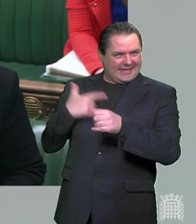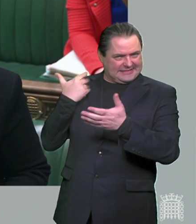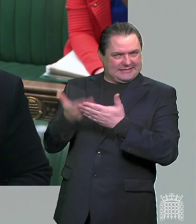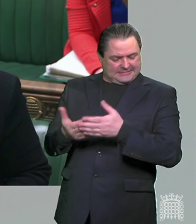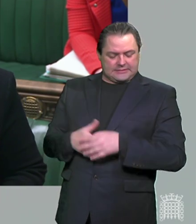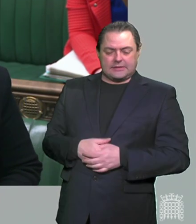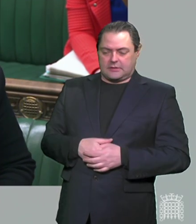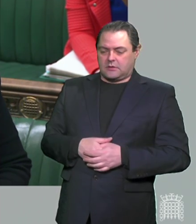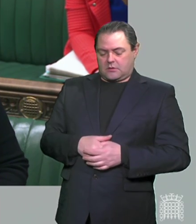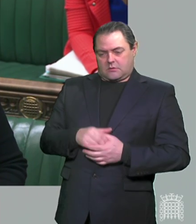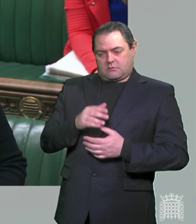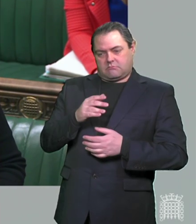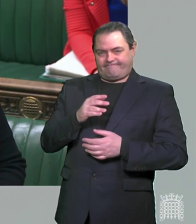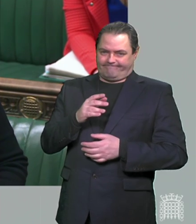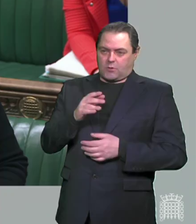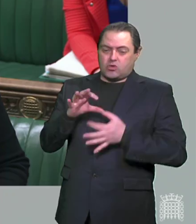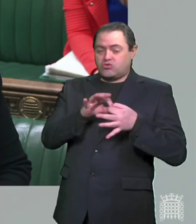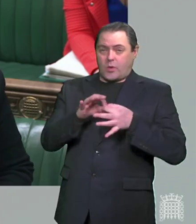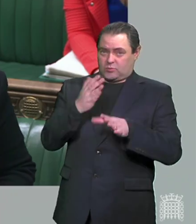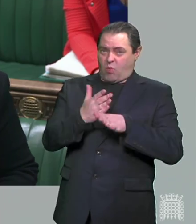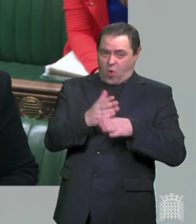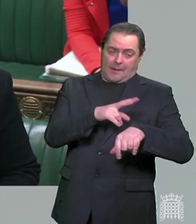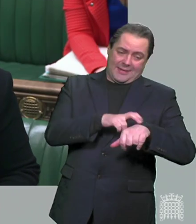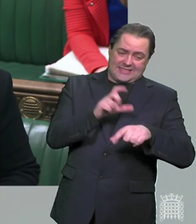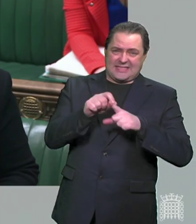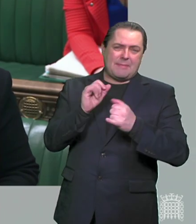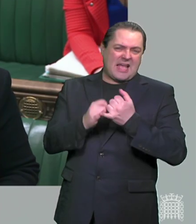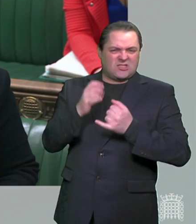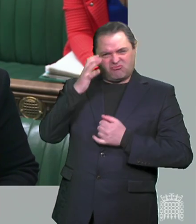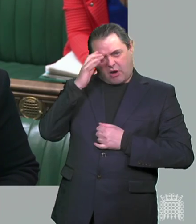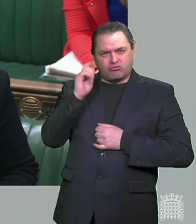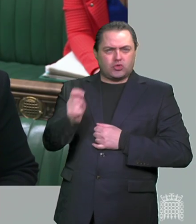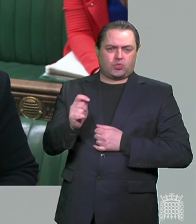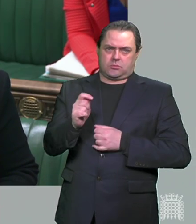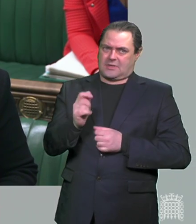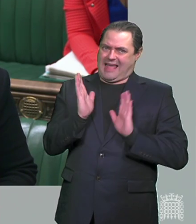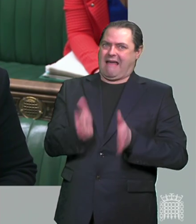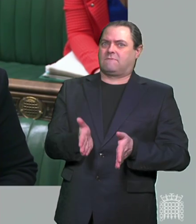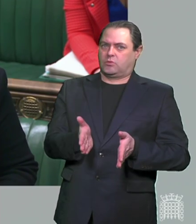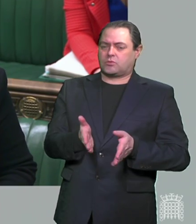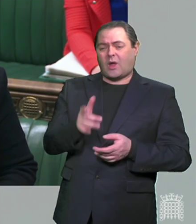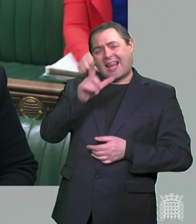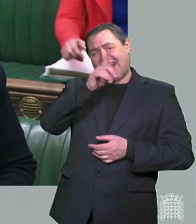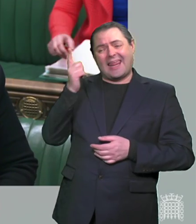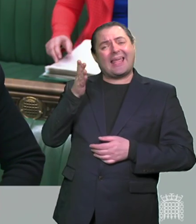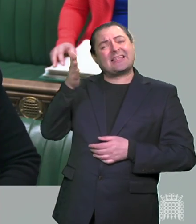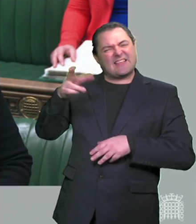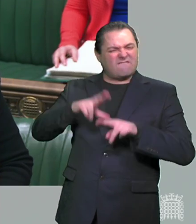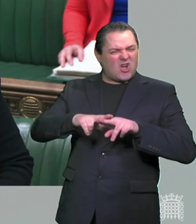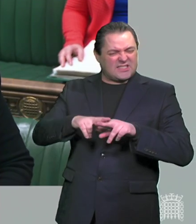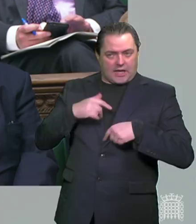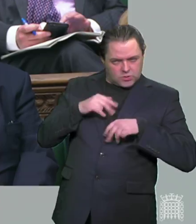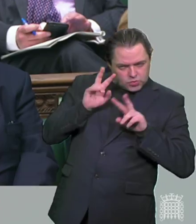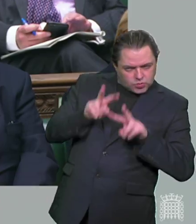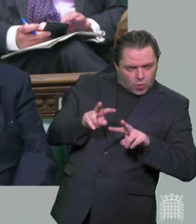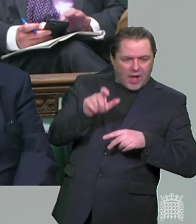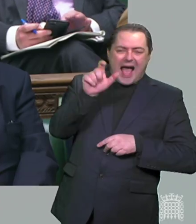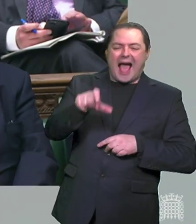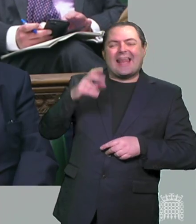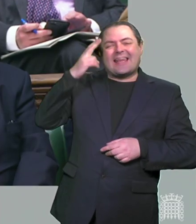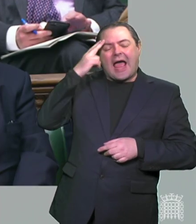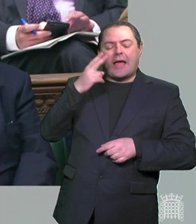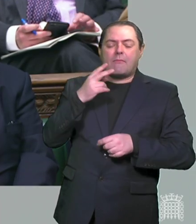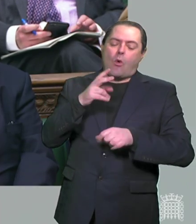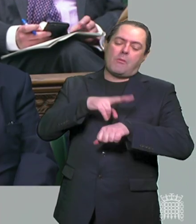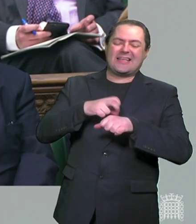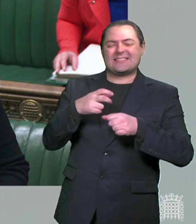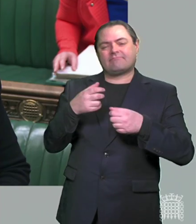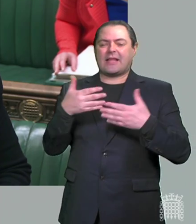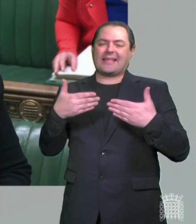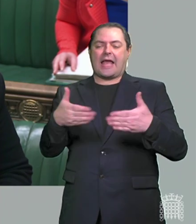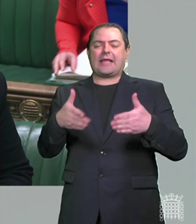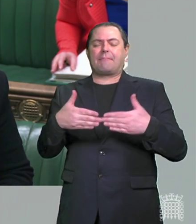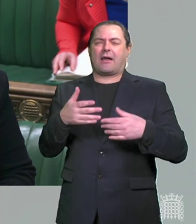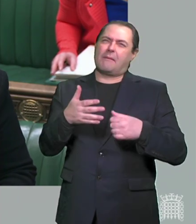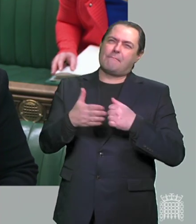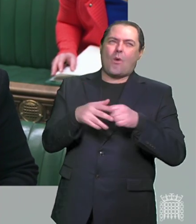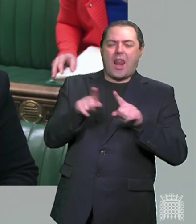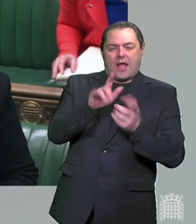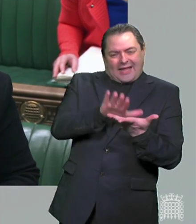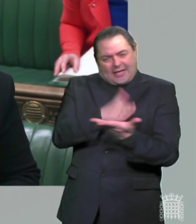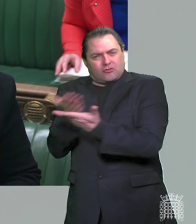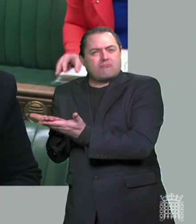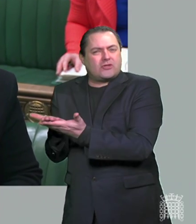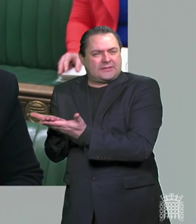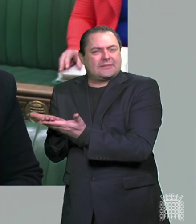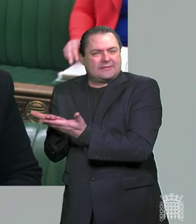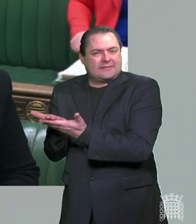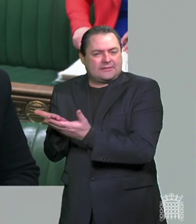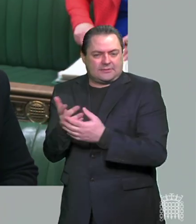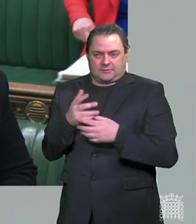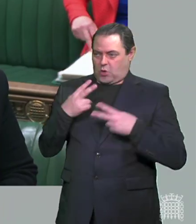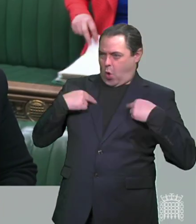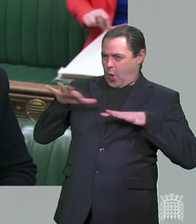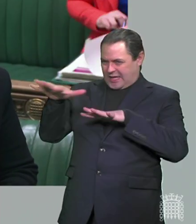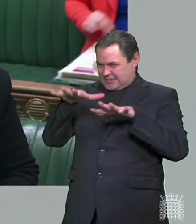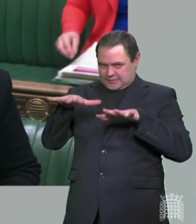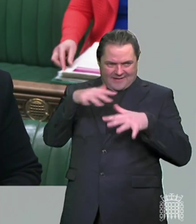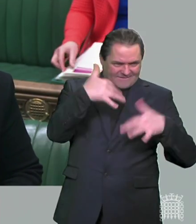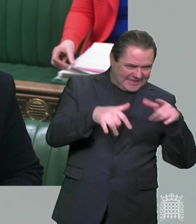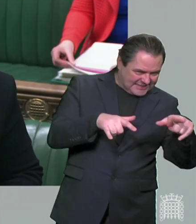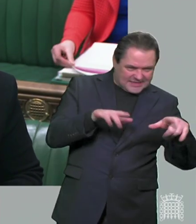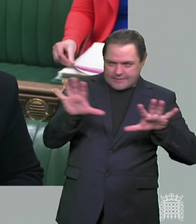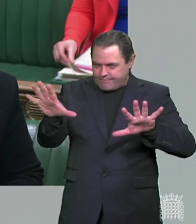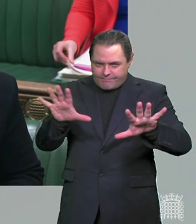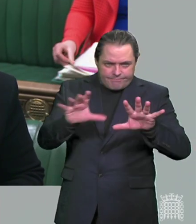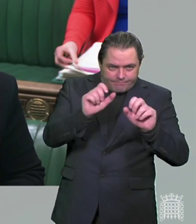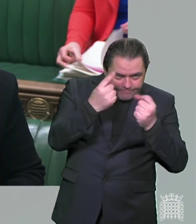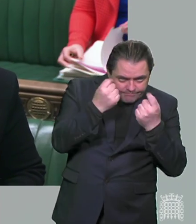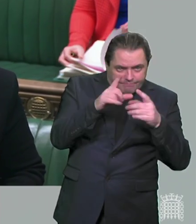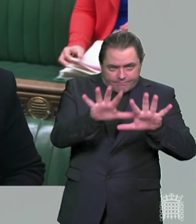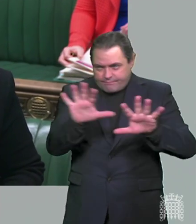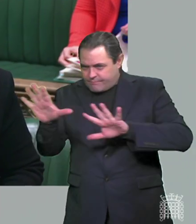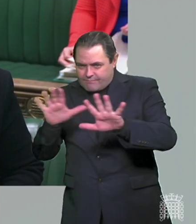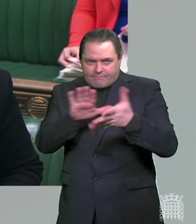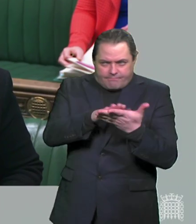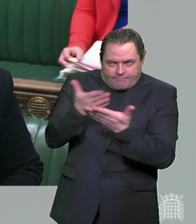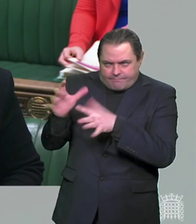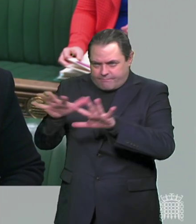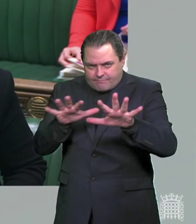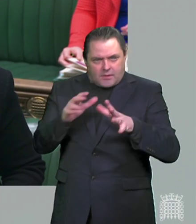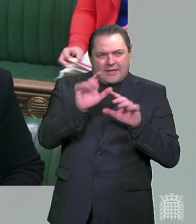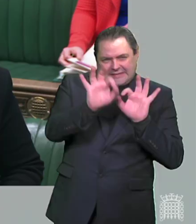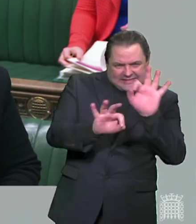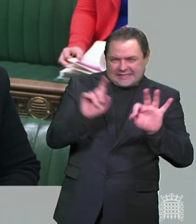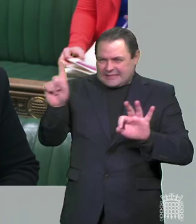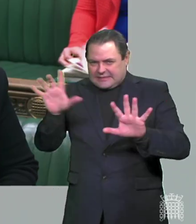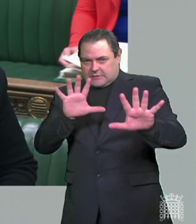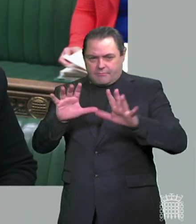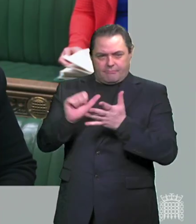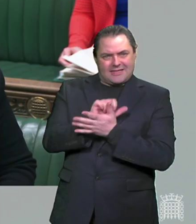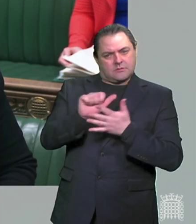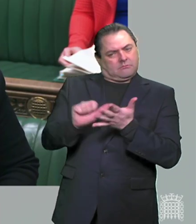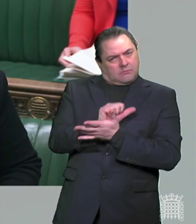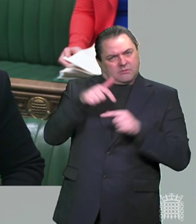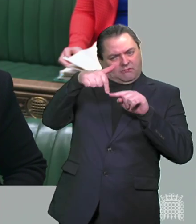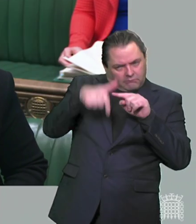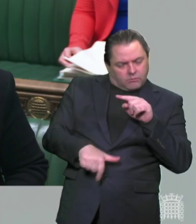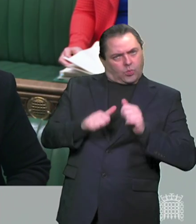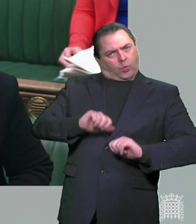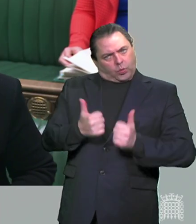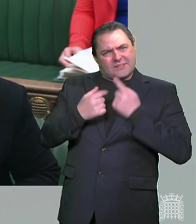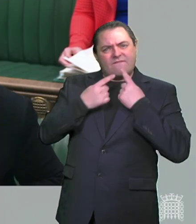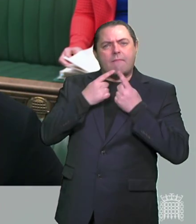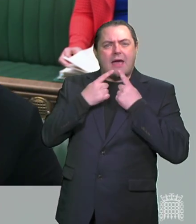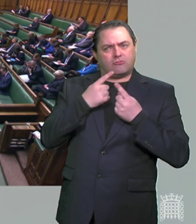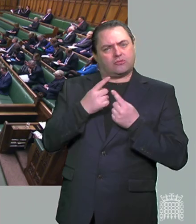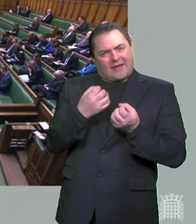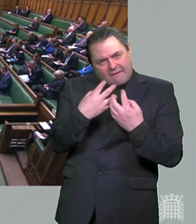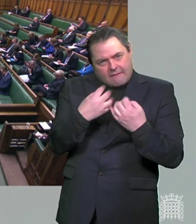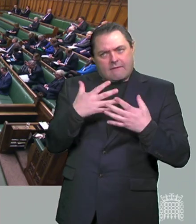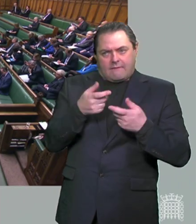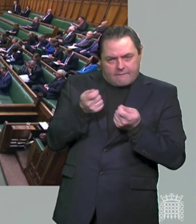It is true to say that joint working is the answer, and in Leeds on Friday I was able to see a police gatekeeper—that is what he is called, but I think a better word would be “interpreter”—who was able to work between the lawyers and the victim and witnesses and ensure that the case was investigated properly right from the beginning and that disclosure was managed in a sensible way.